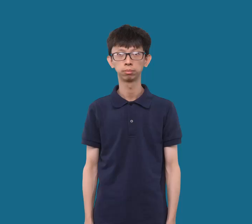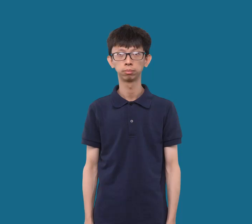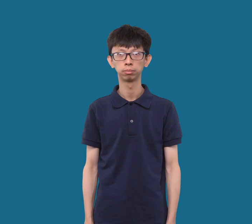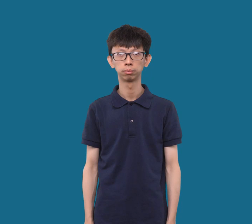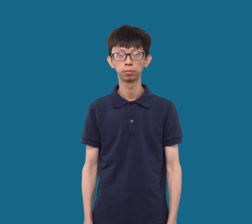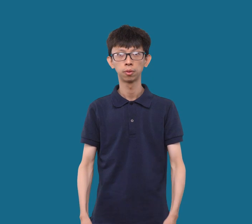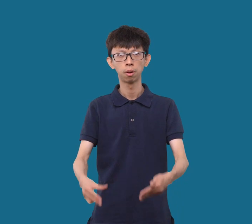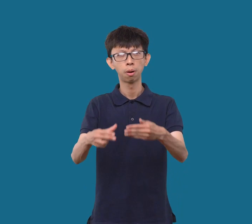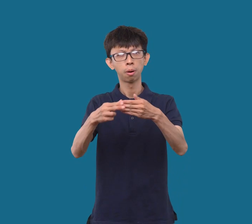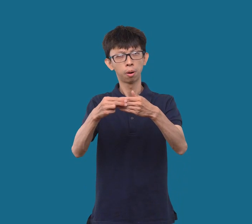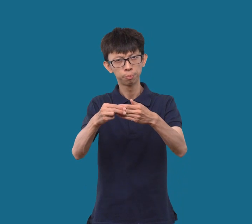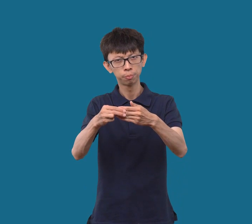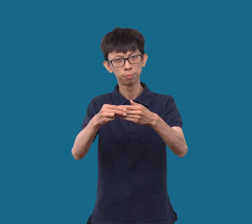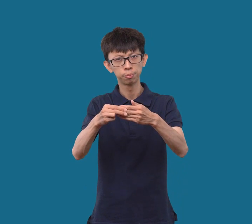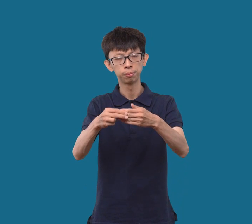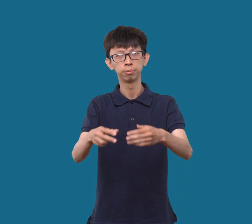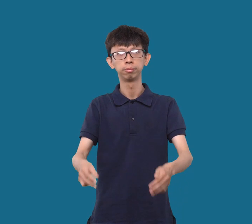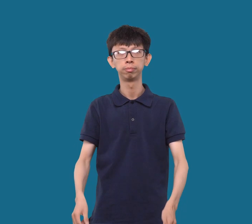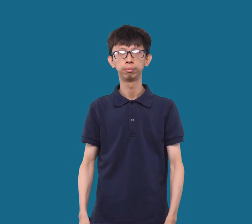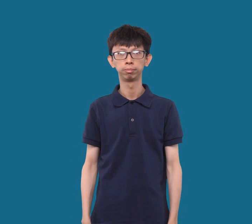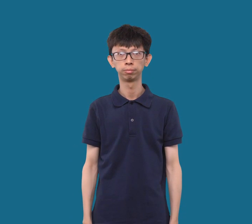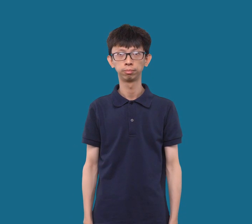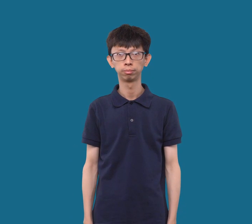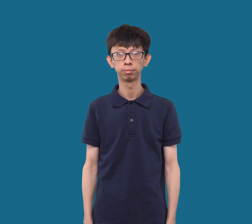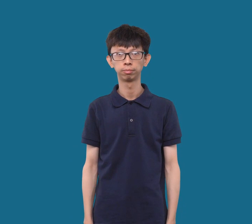kẹp